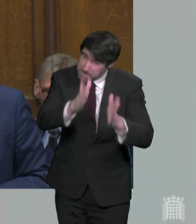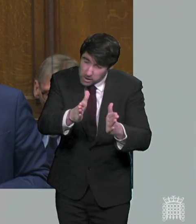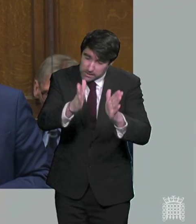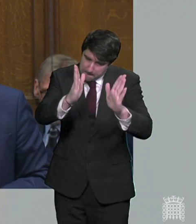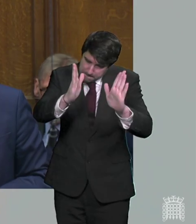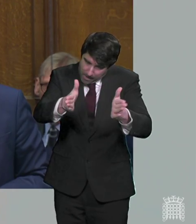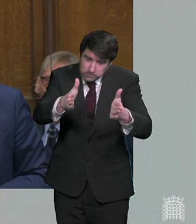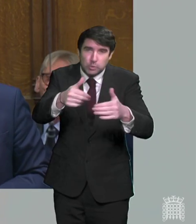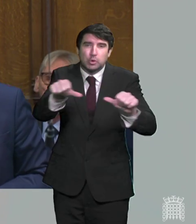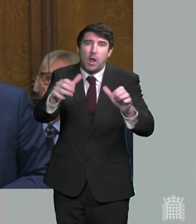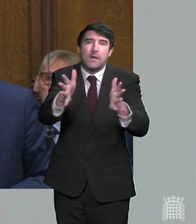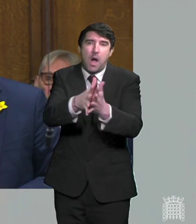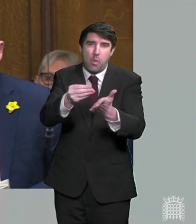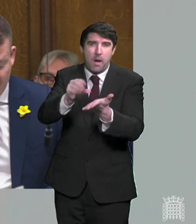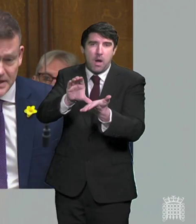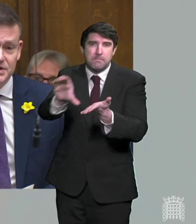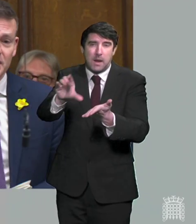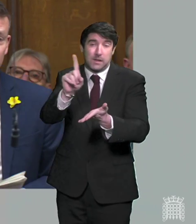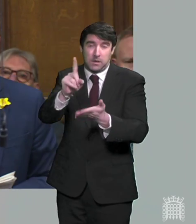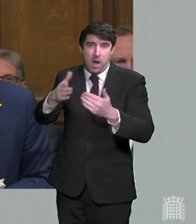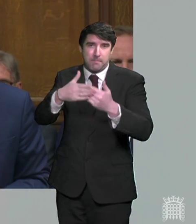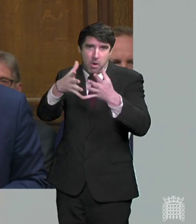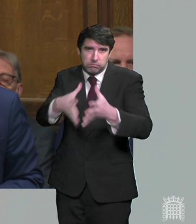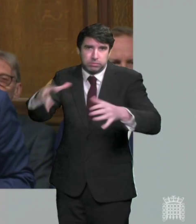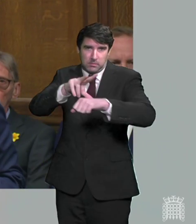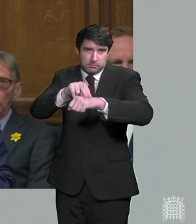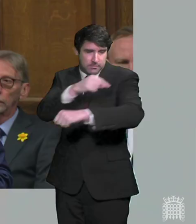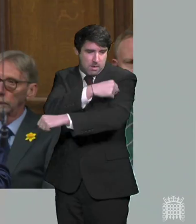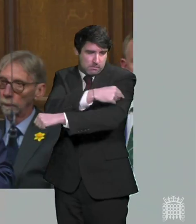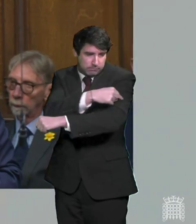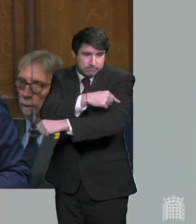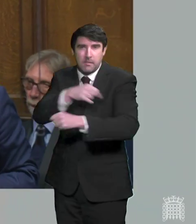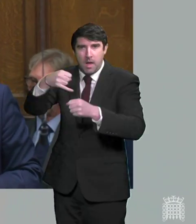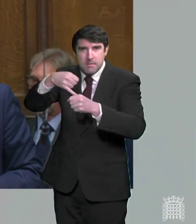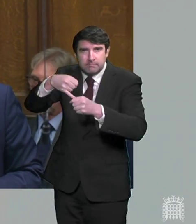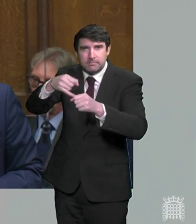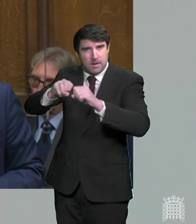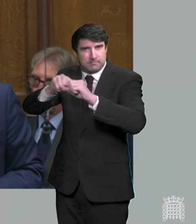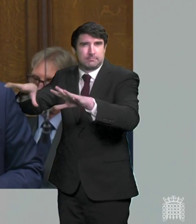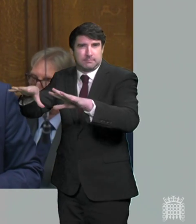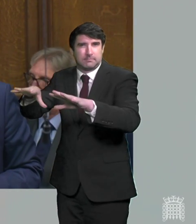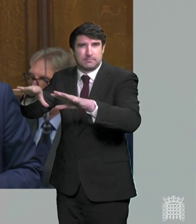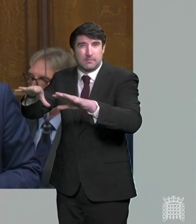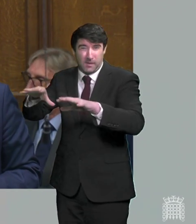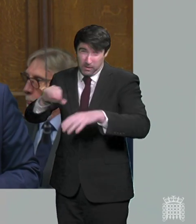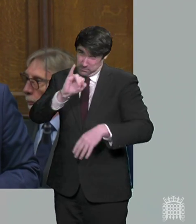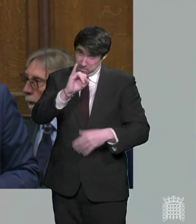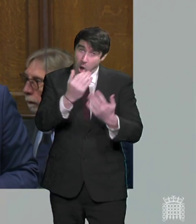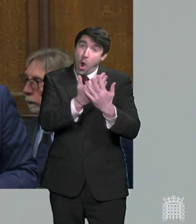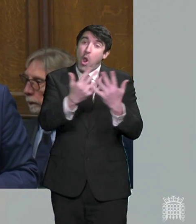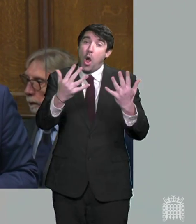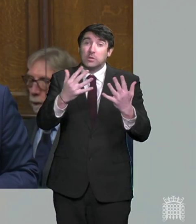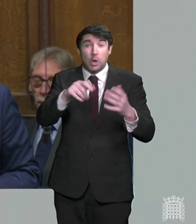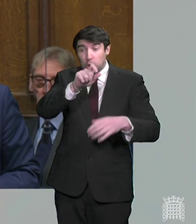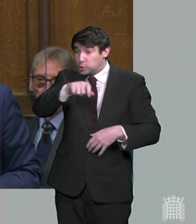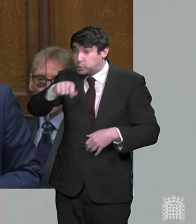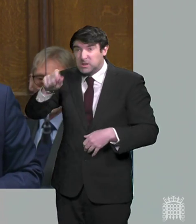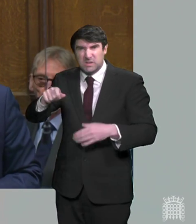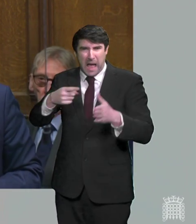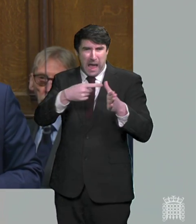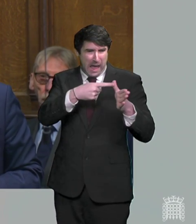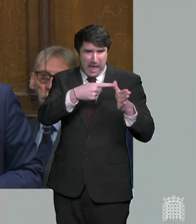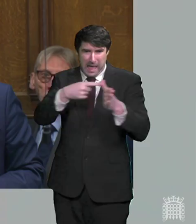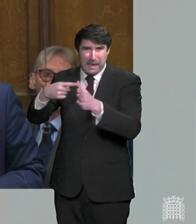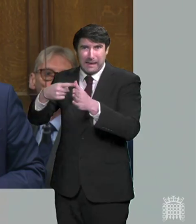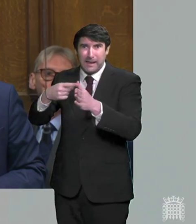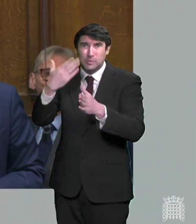We have a plan to double medical school places and end the scandal of straight-A students being denied the chance to become a doctor.